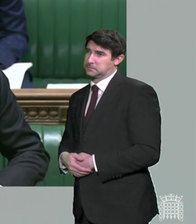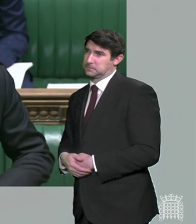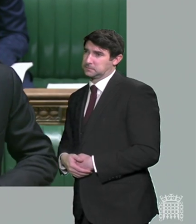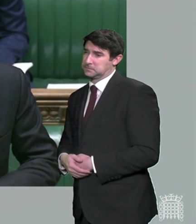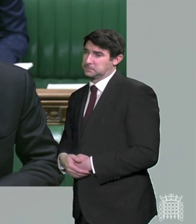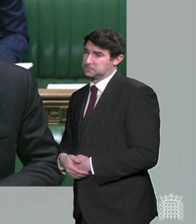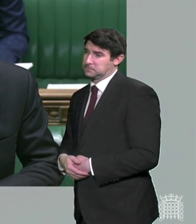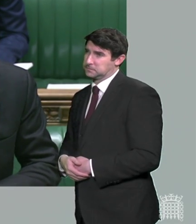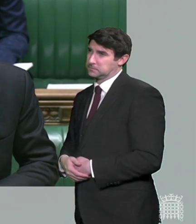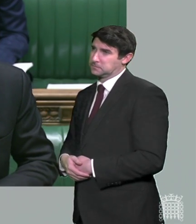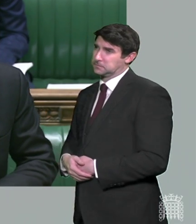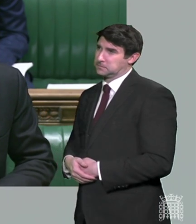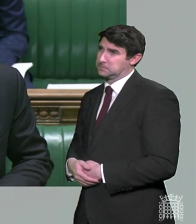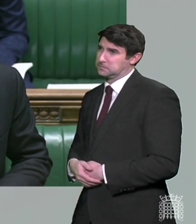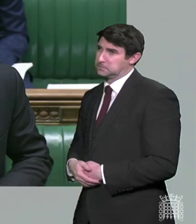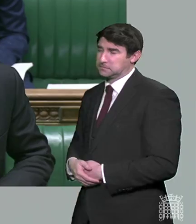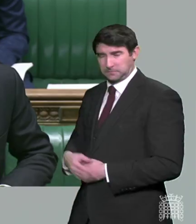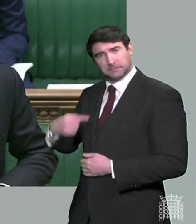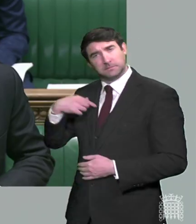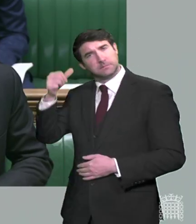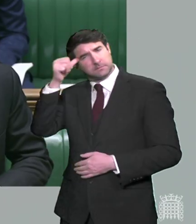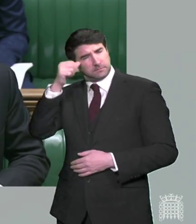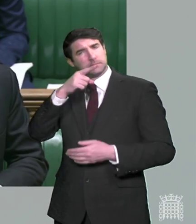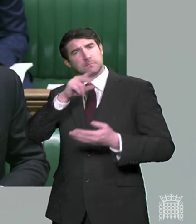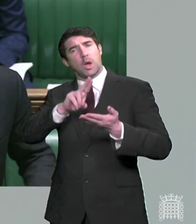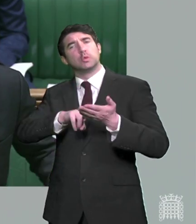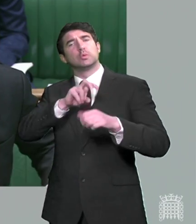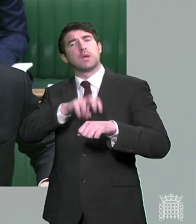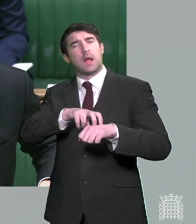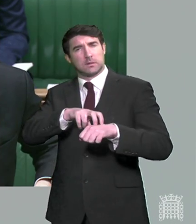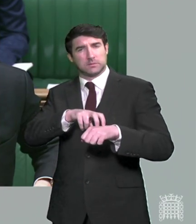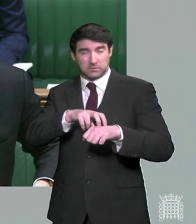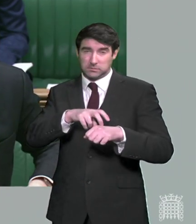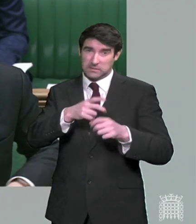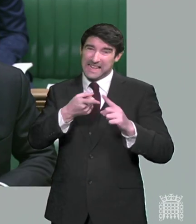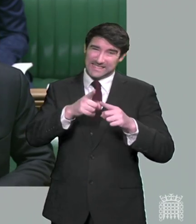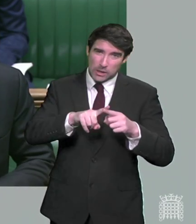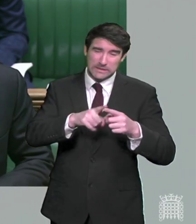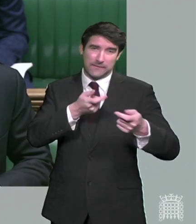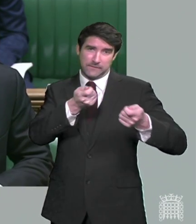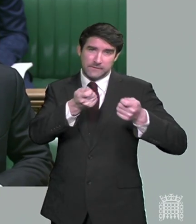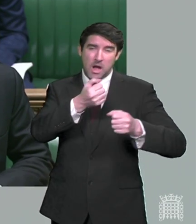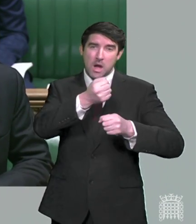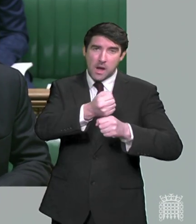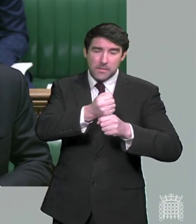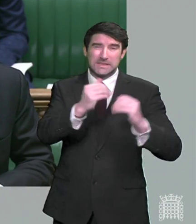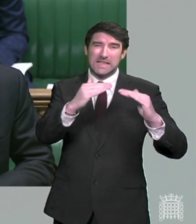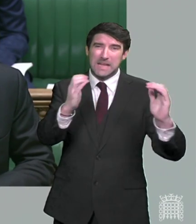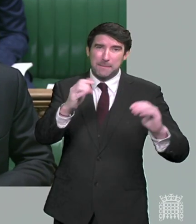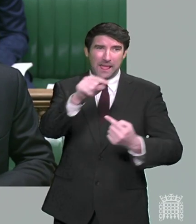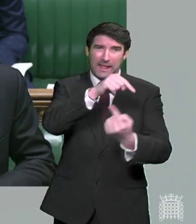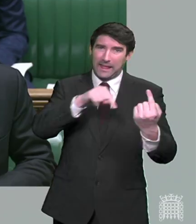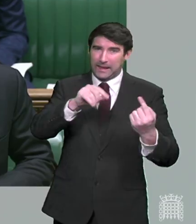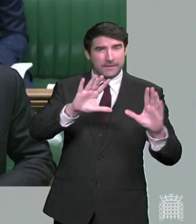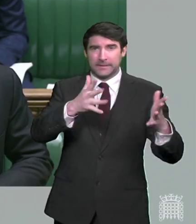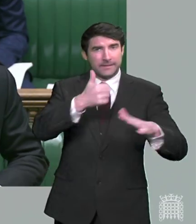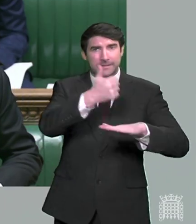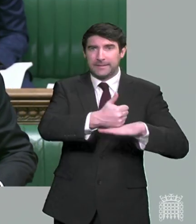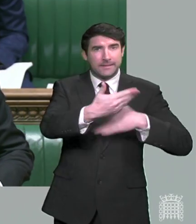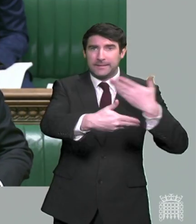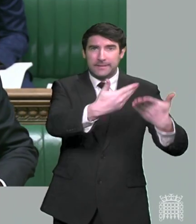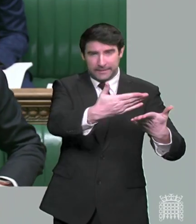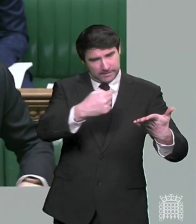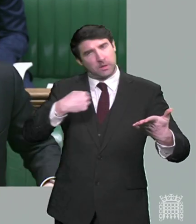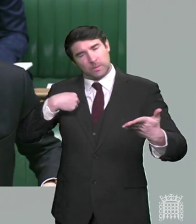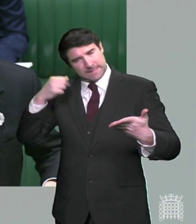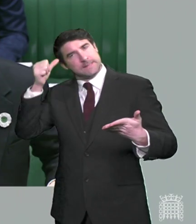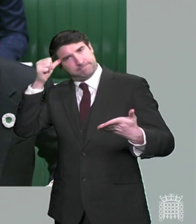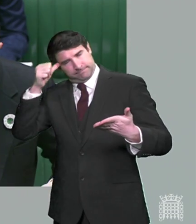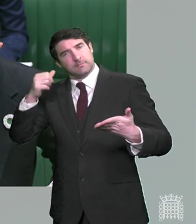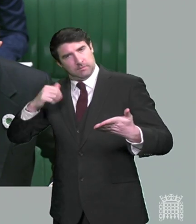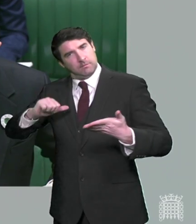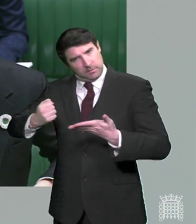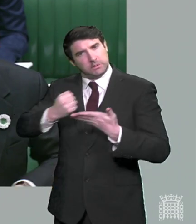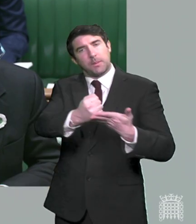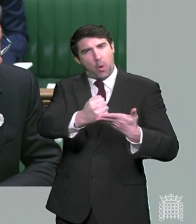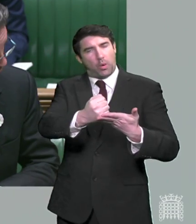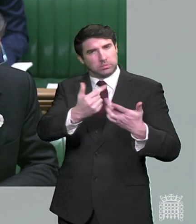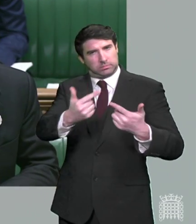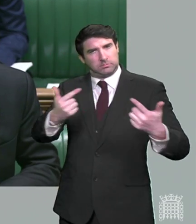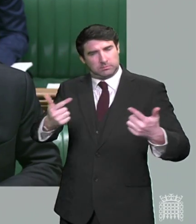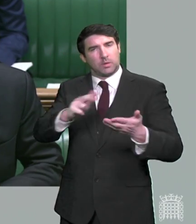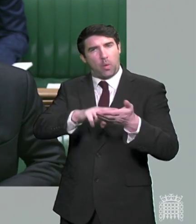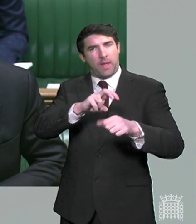The Government recognise the unique challenges that Northern Ireland Departments are facing in the absence of the Executive and Assembly, and we are working closely with the Executive Office to develop an approach that accounts for the political situation in Northern Ireland.